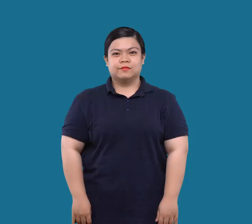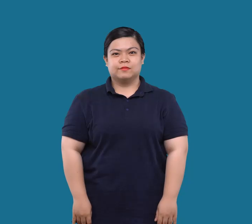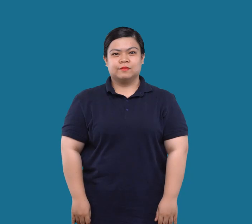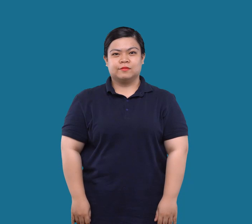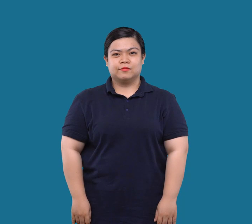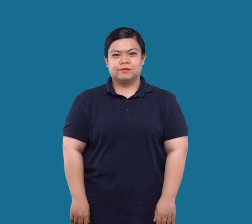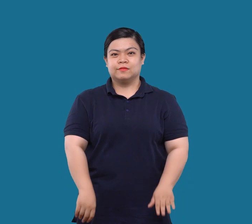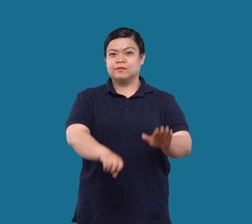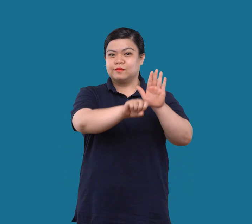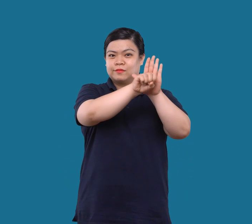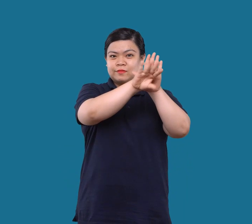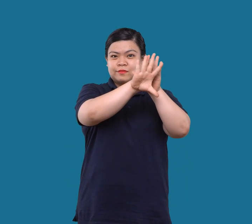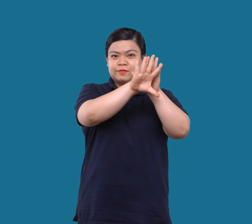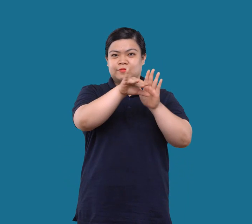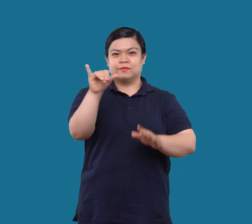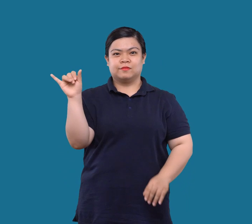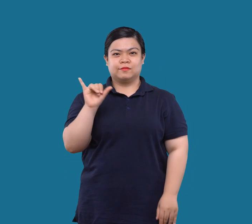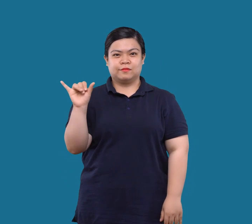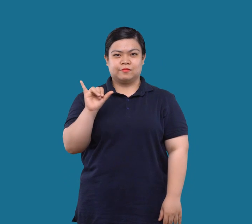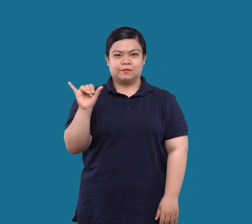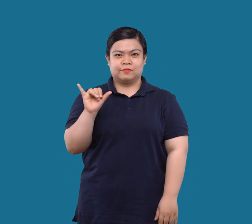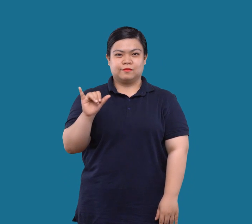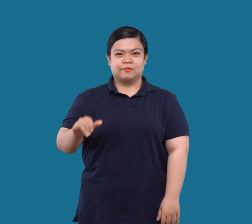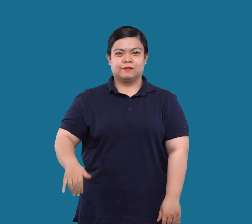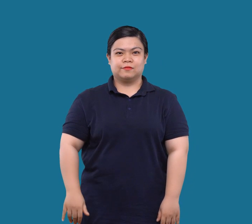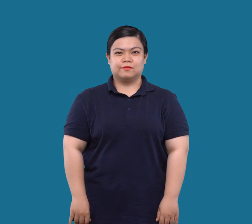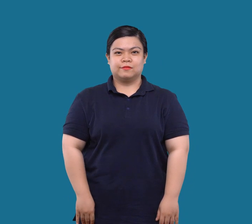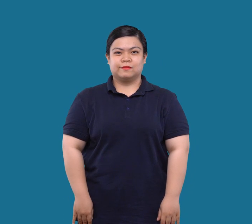đèn vàng